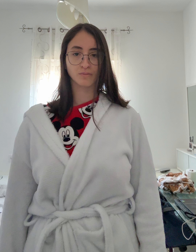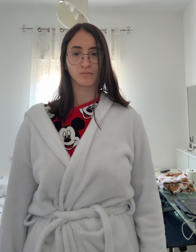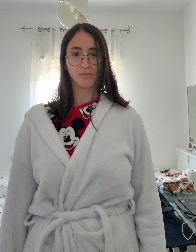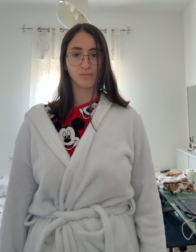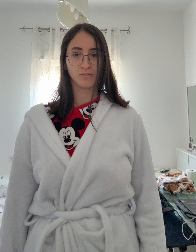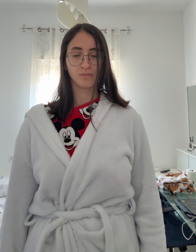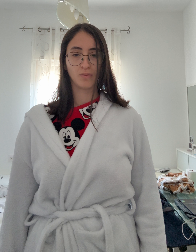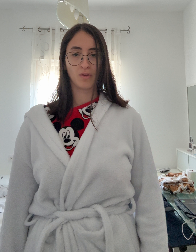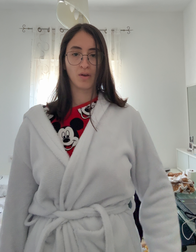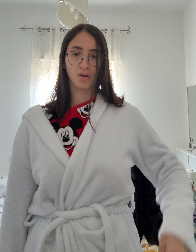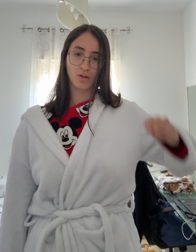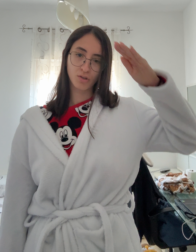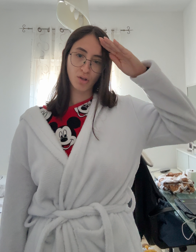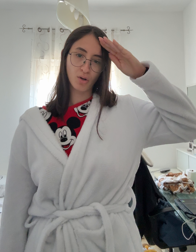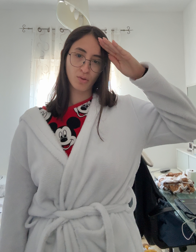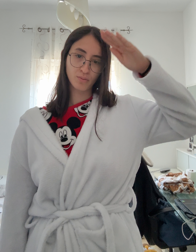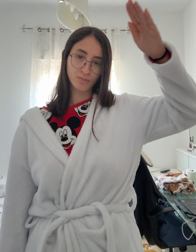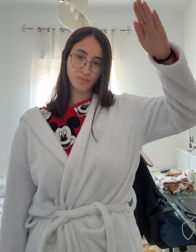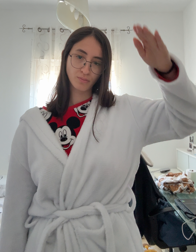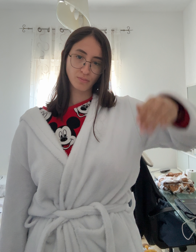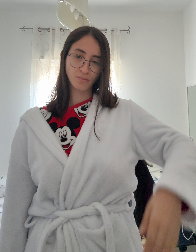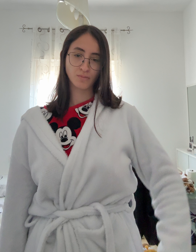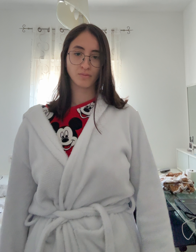שלום